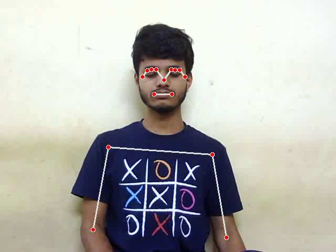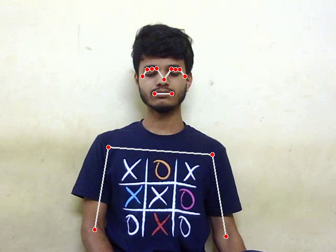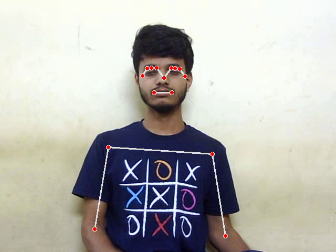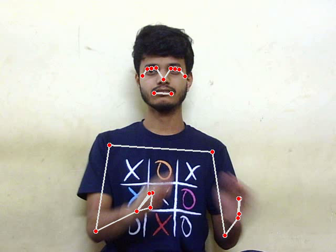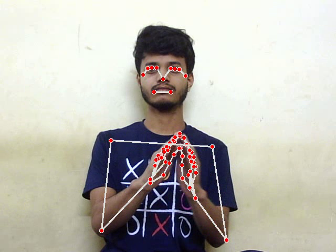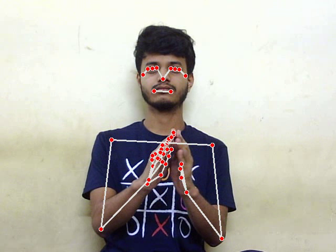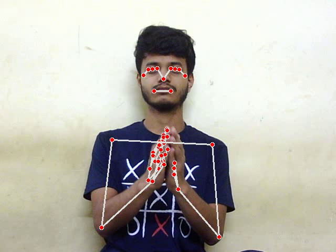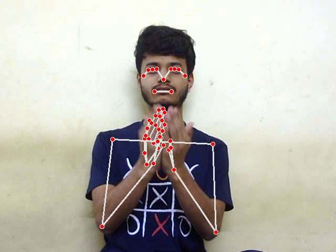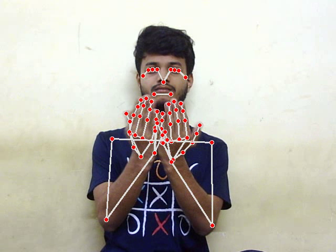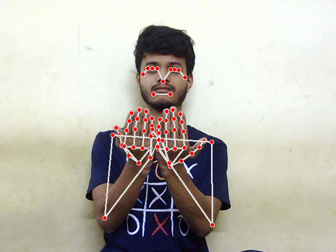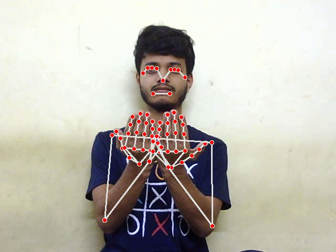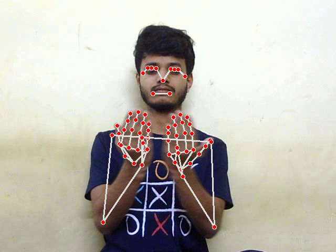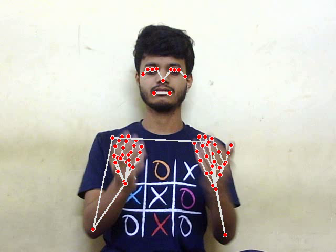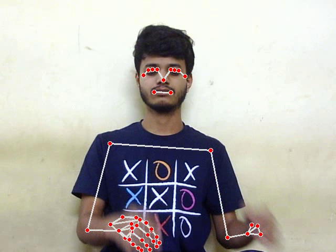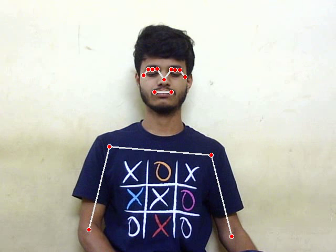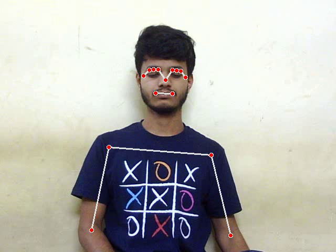book